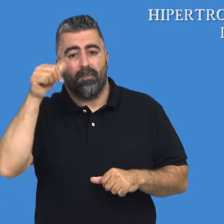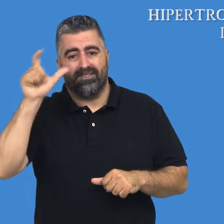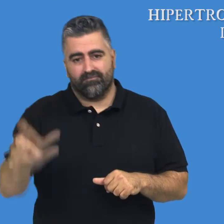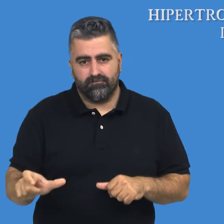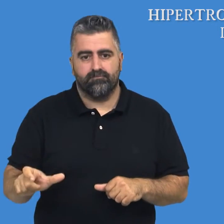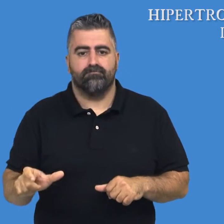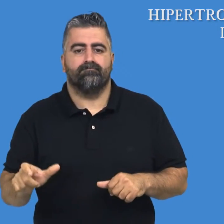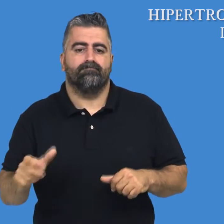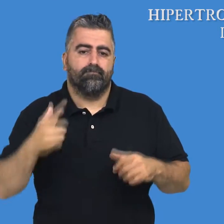persona